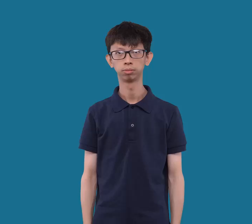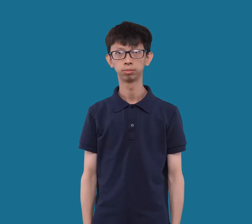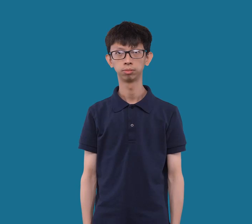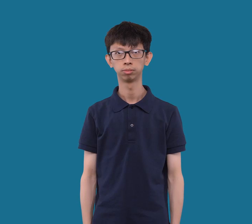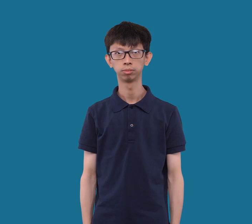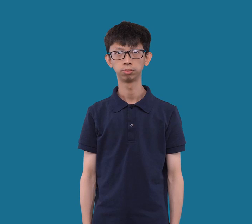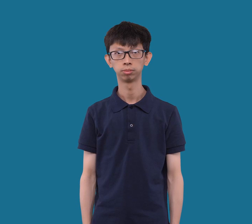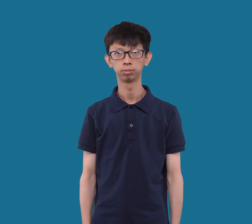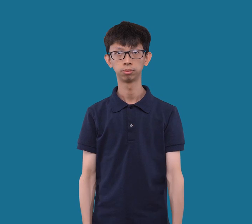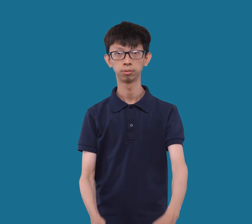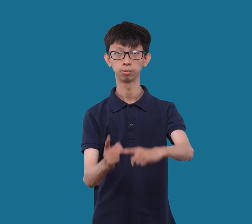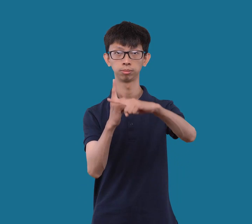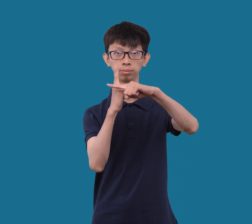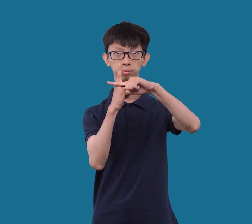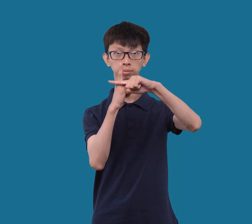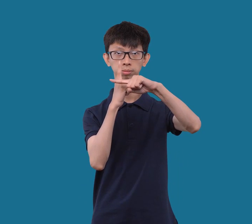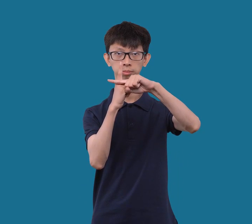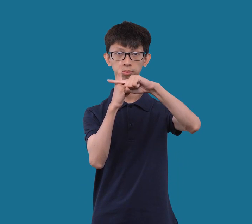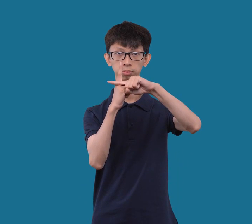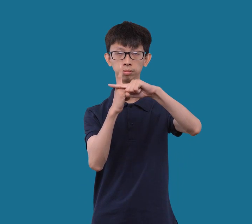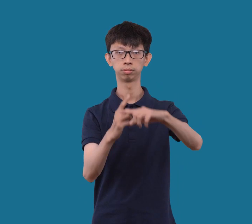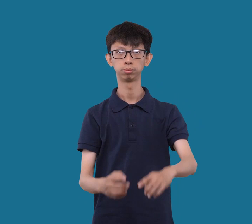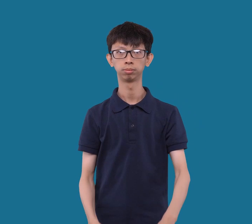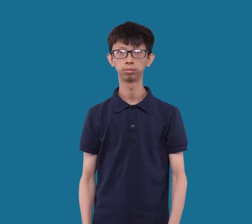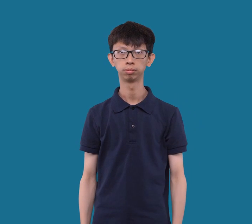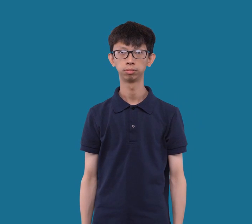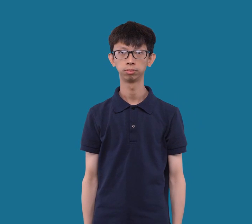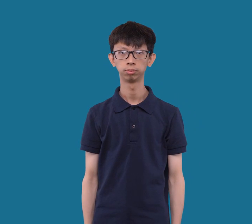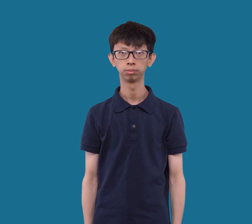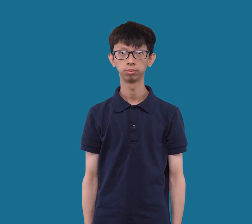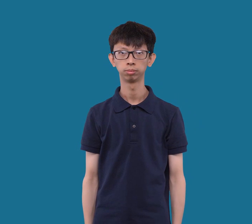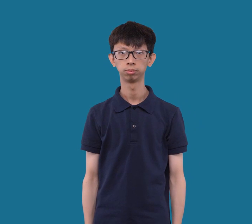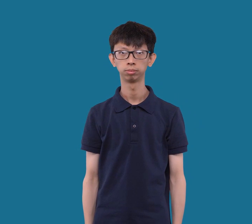đường cao